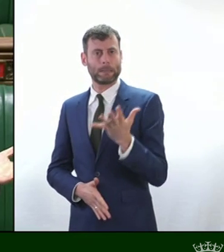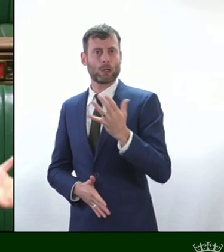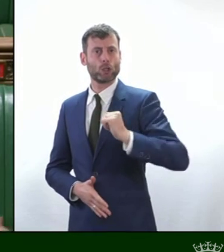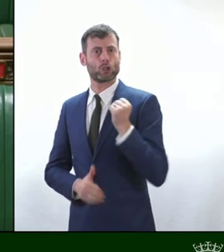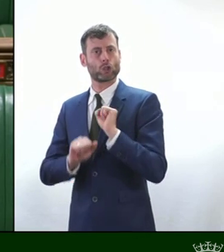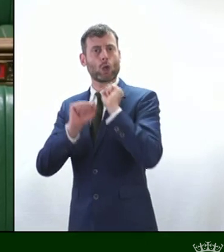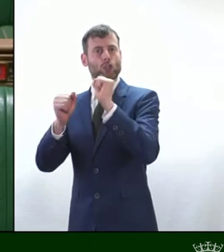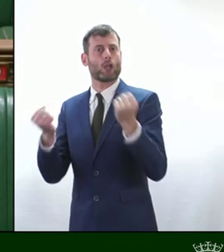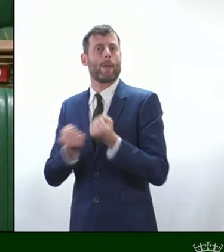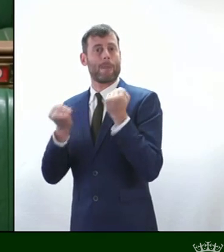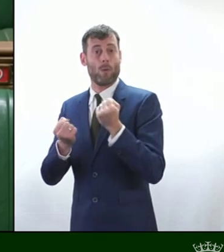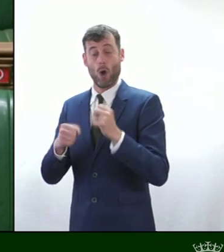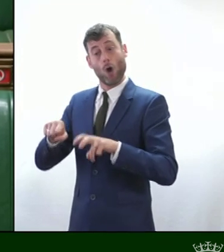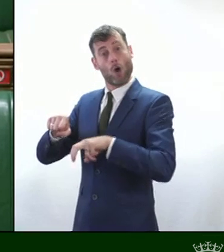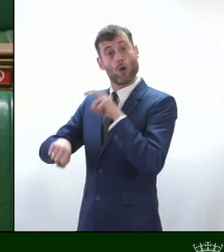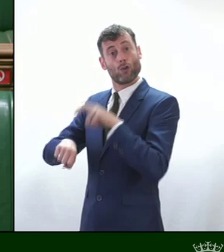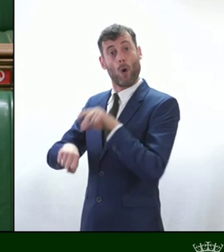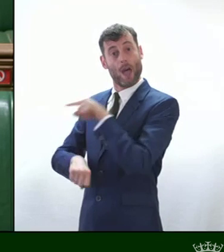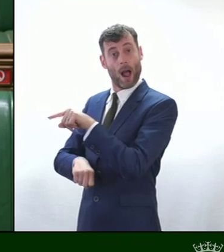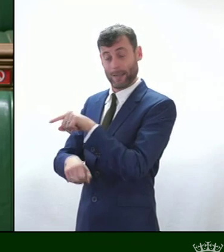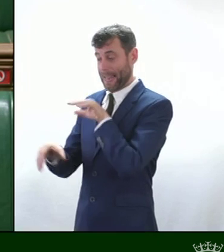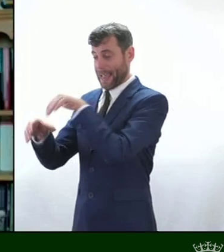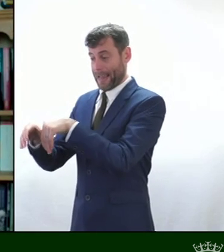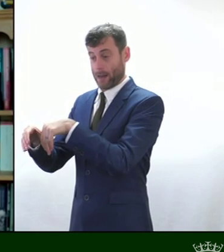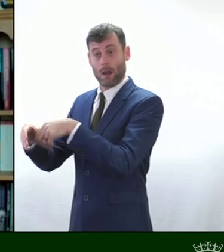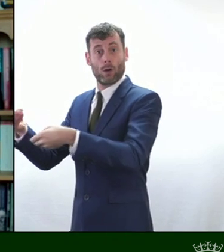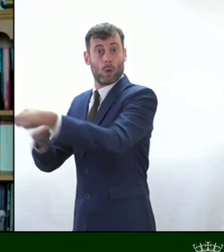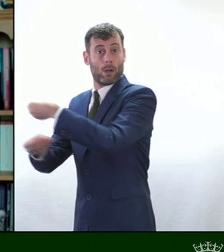Northern Ireland gets the single market and customs union; we get nothing.